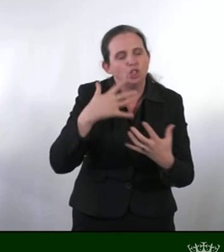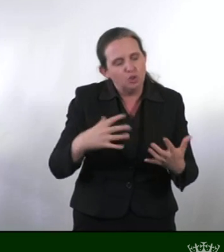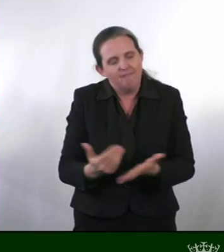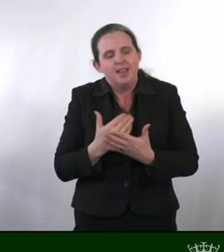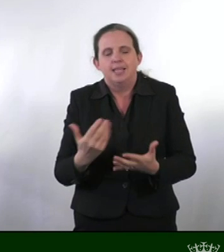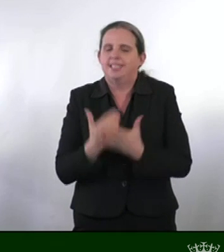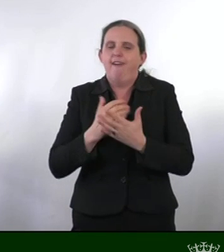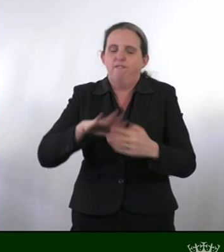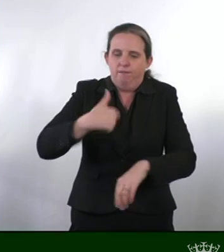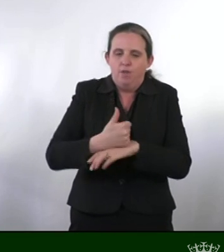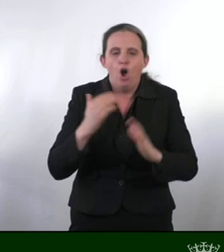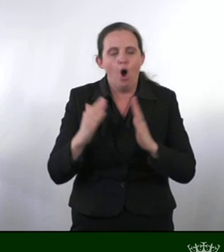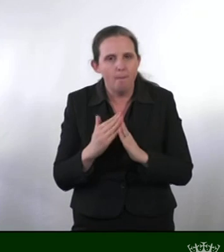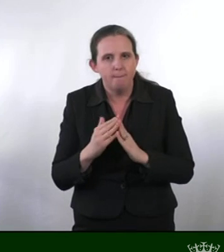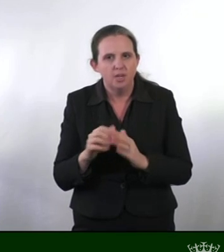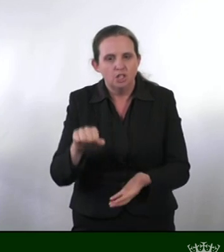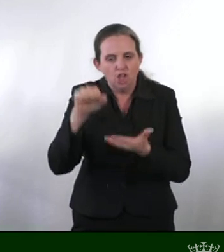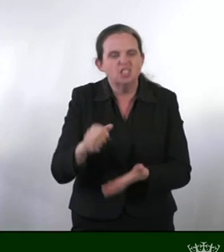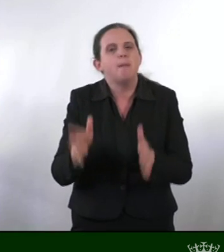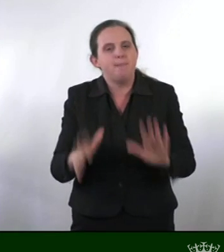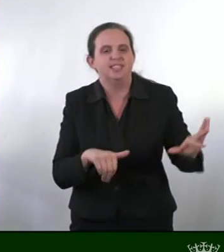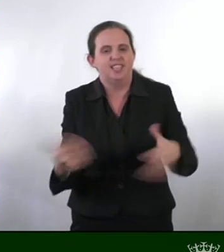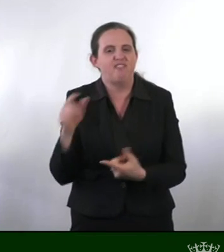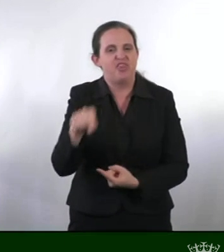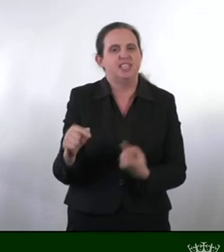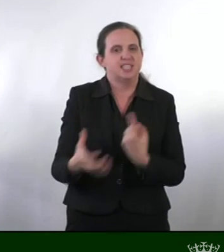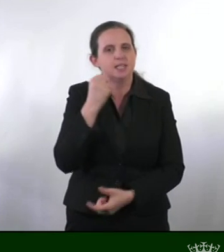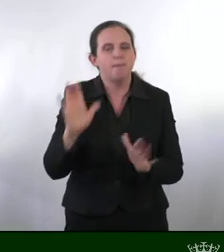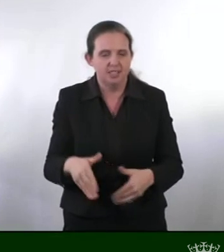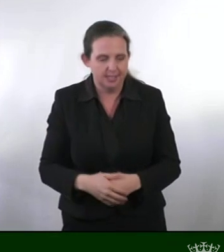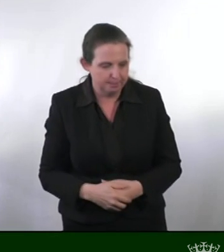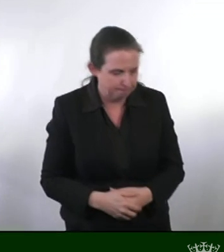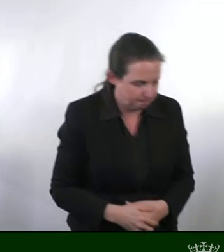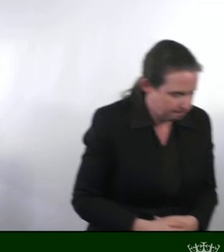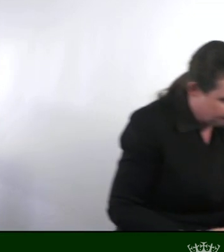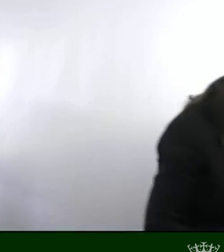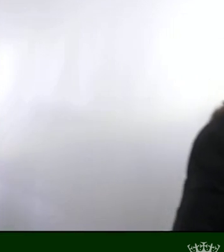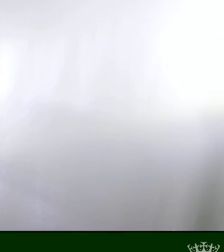That is what the Chancellor must deliver.